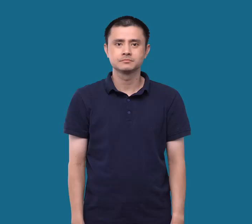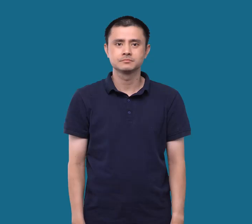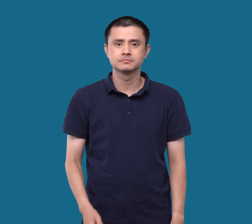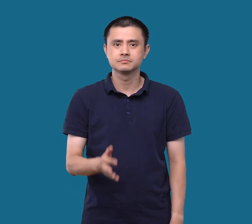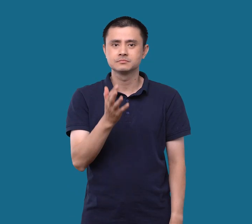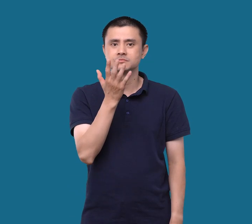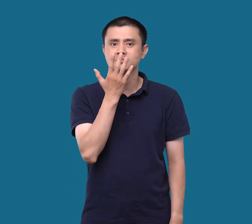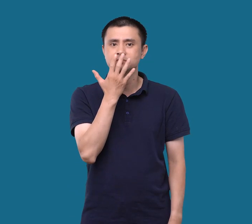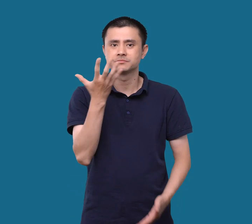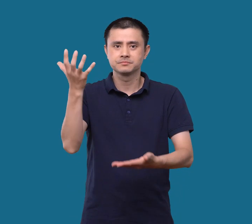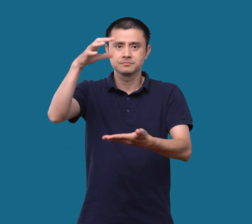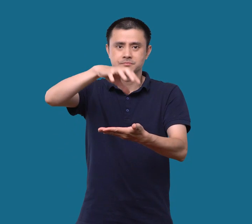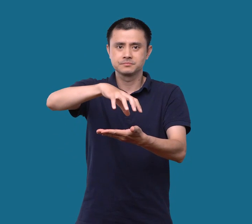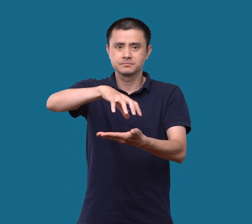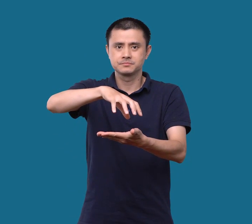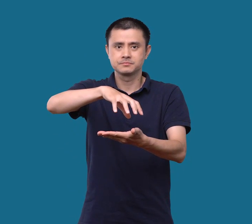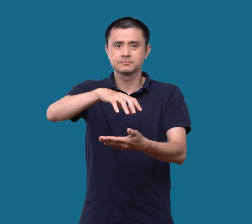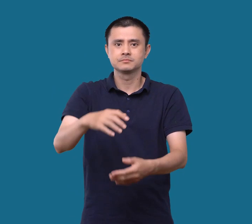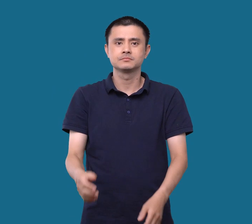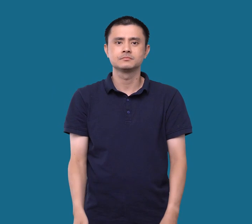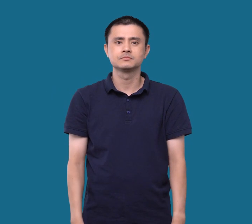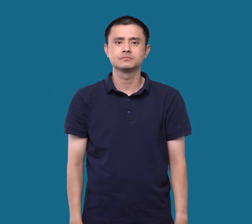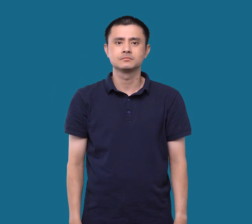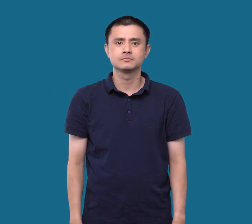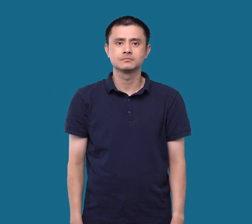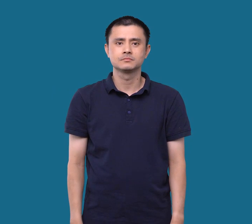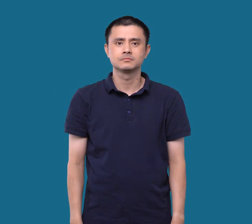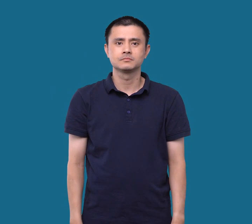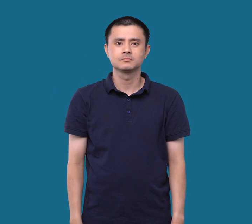lồng bàn